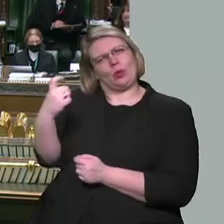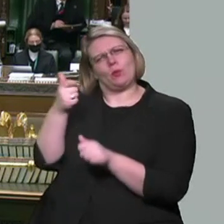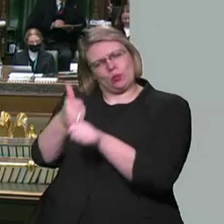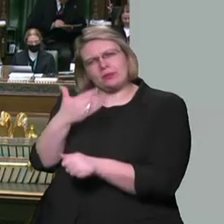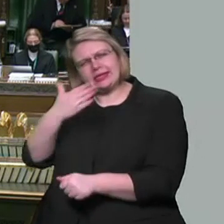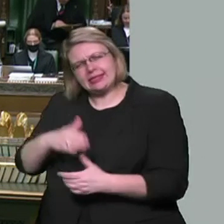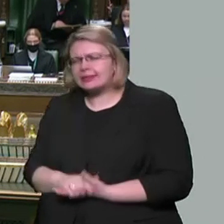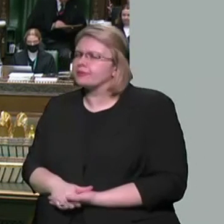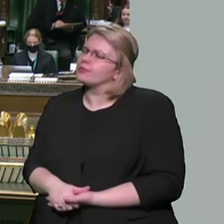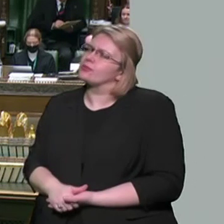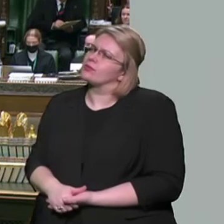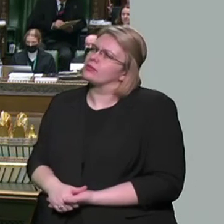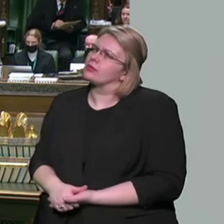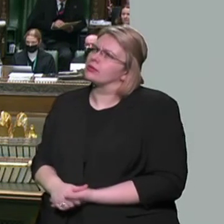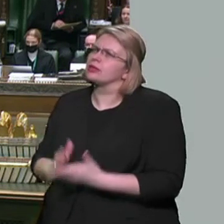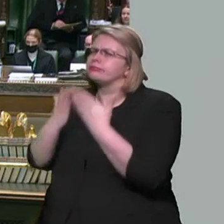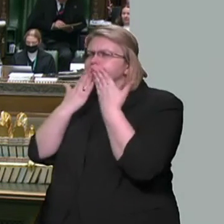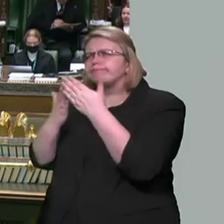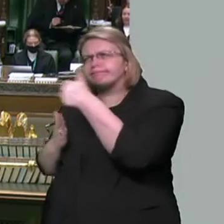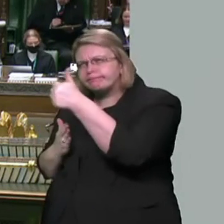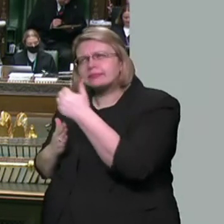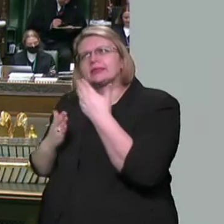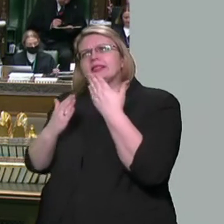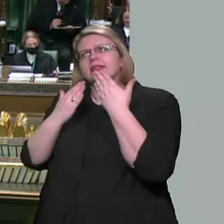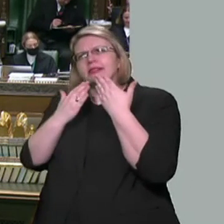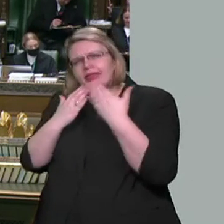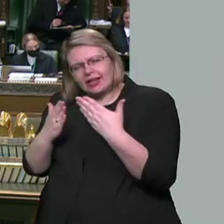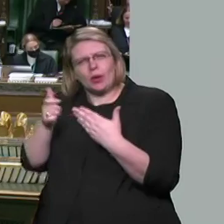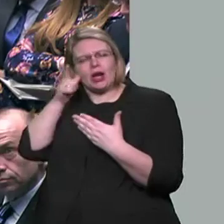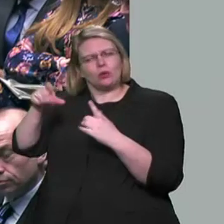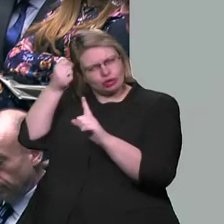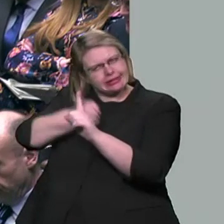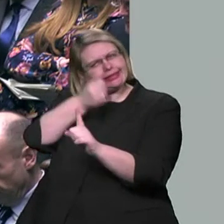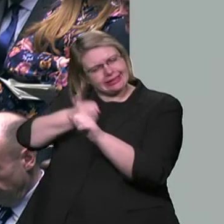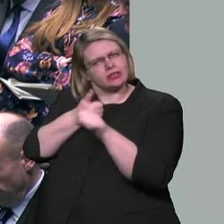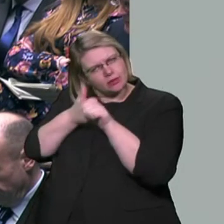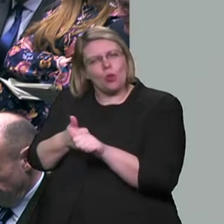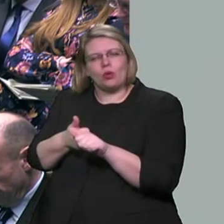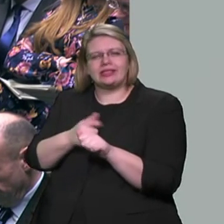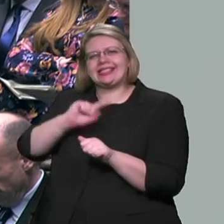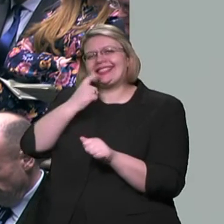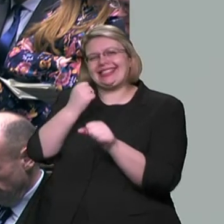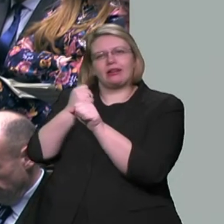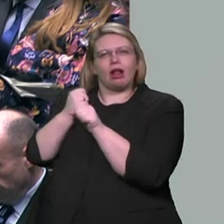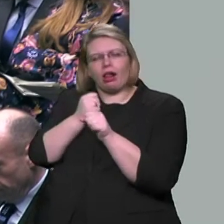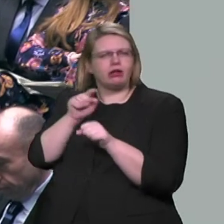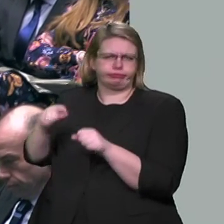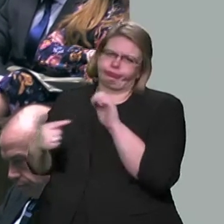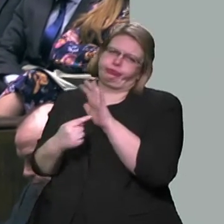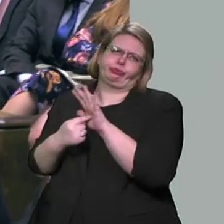I thank my honourable Friend for everything she does to champion steel.